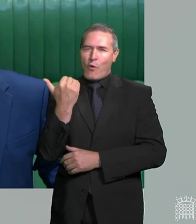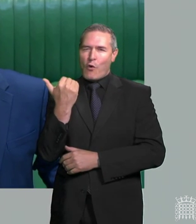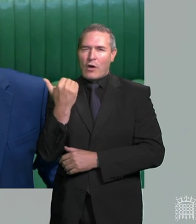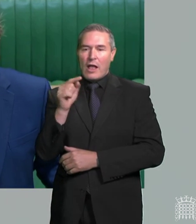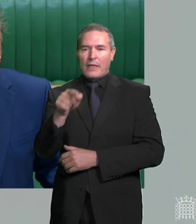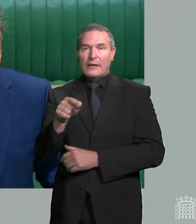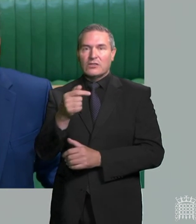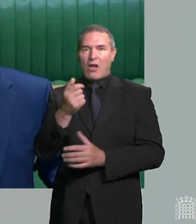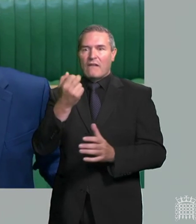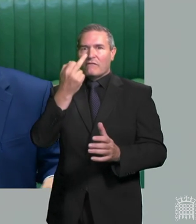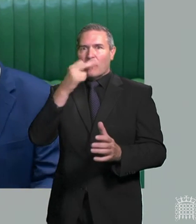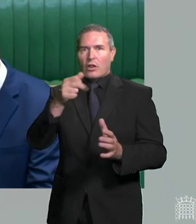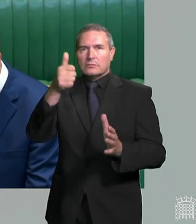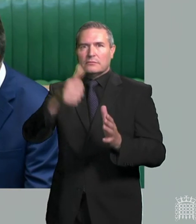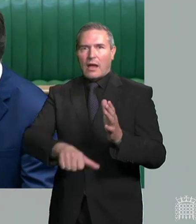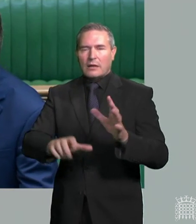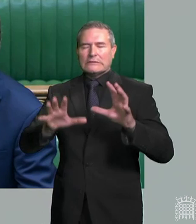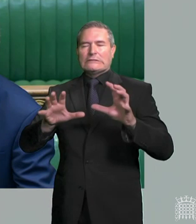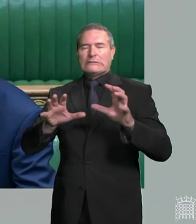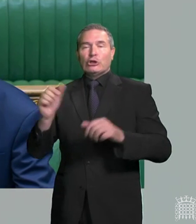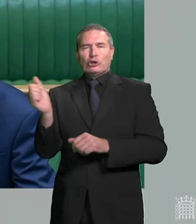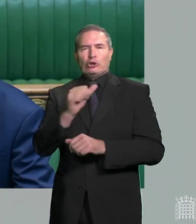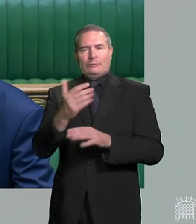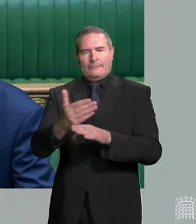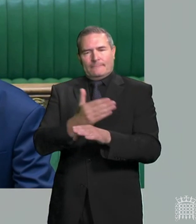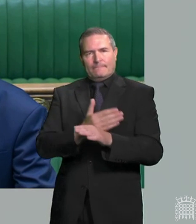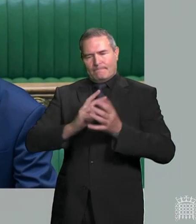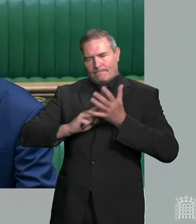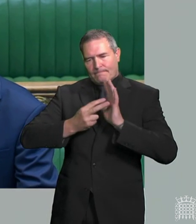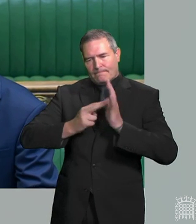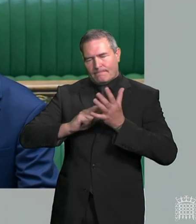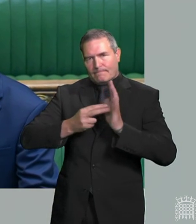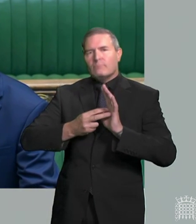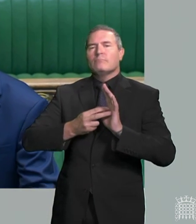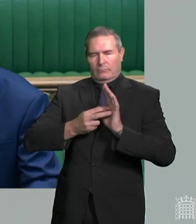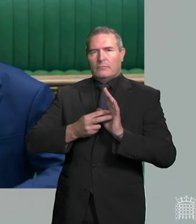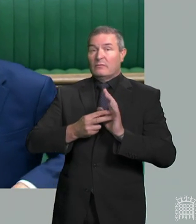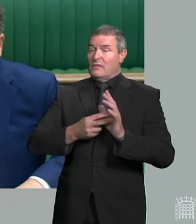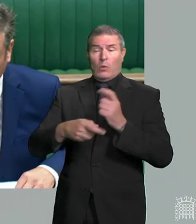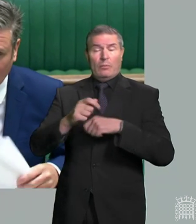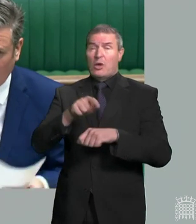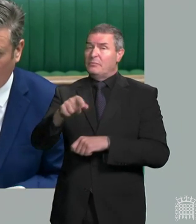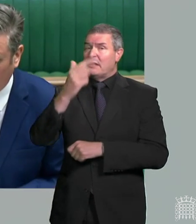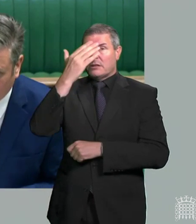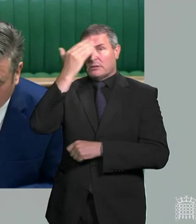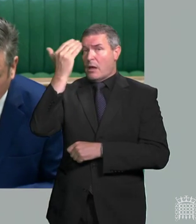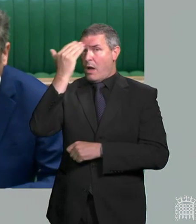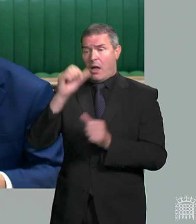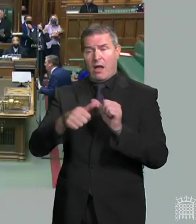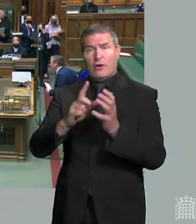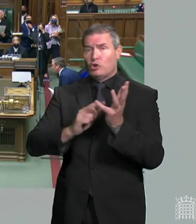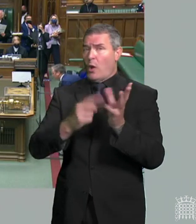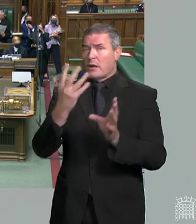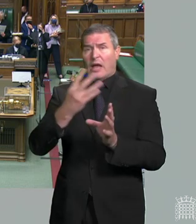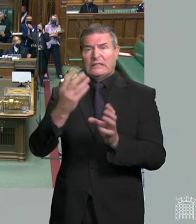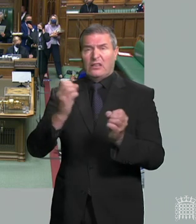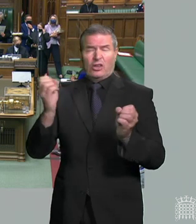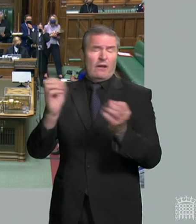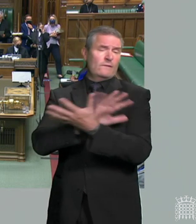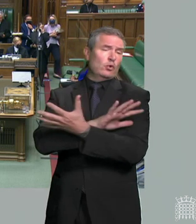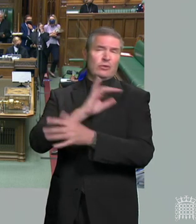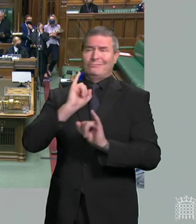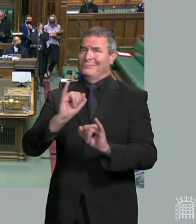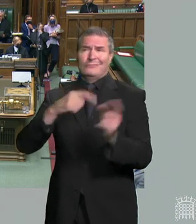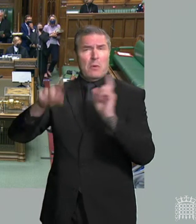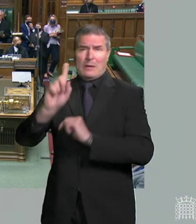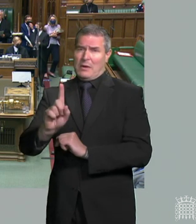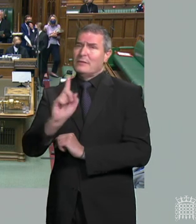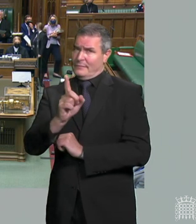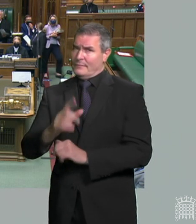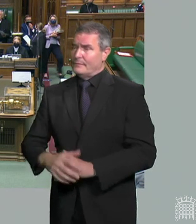Is it not the case that, once again, instead of a careful, controlled approach, we are heading for a summer of chaos and confusion?